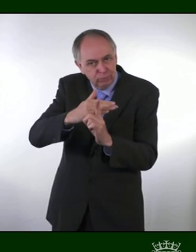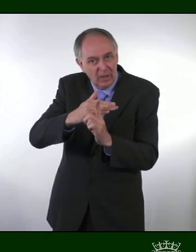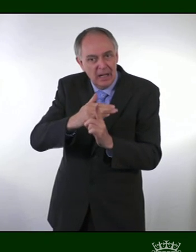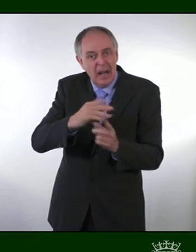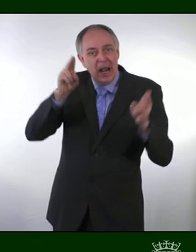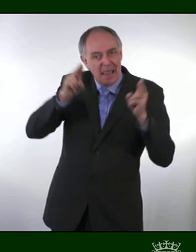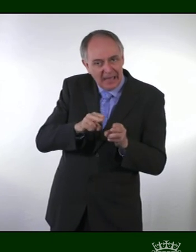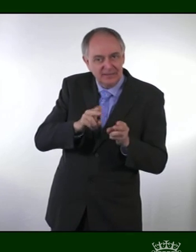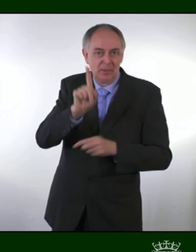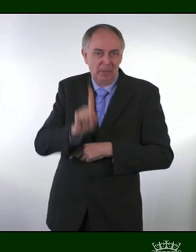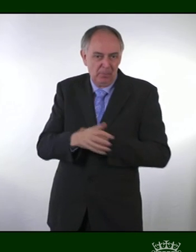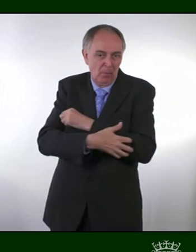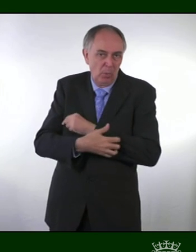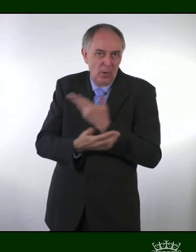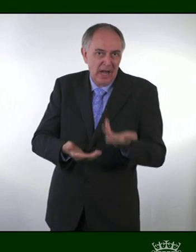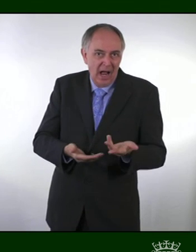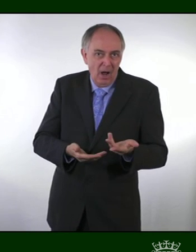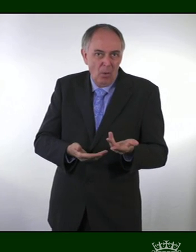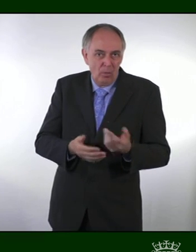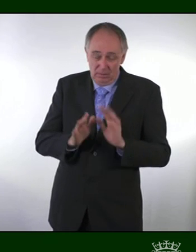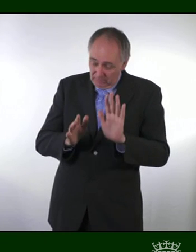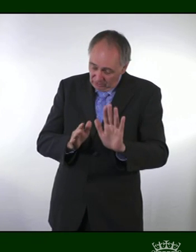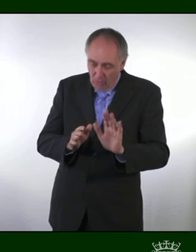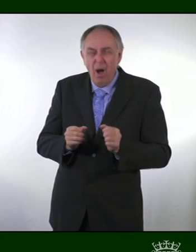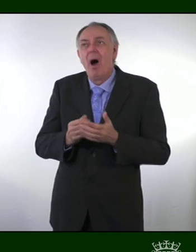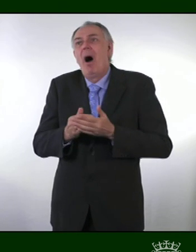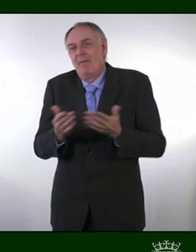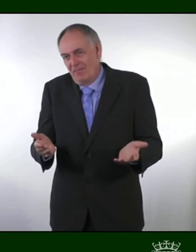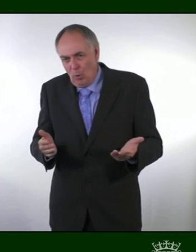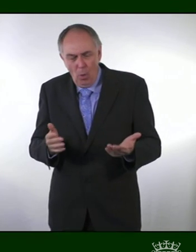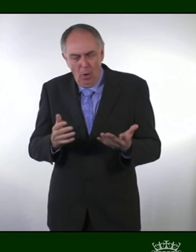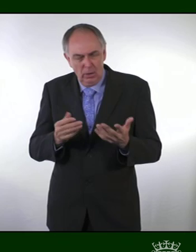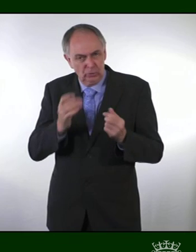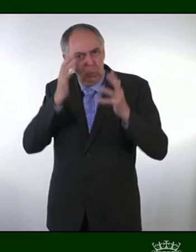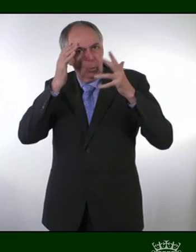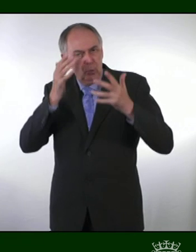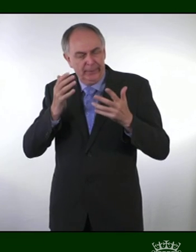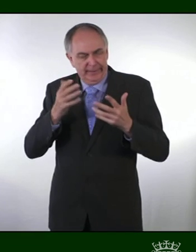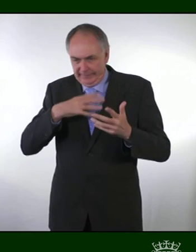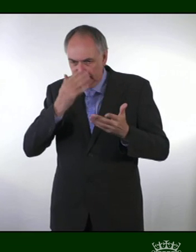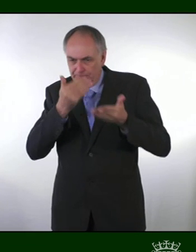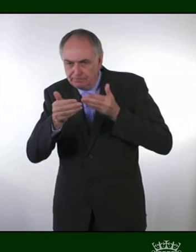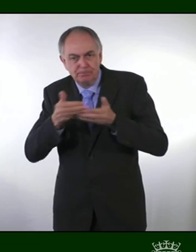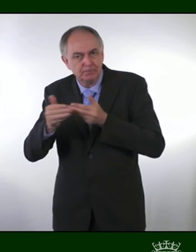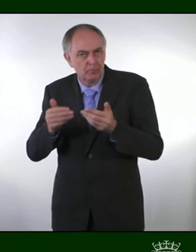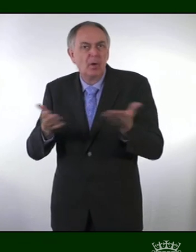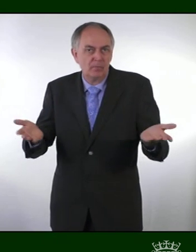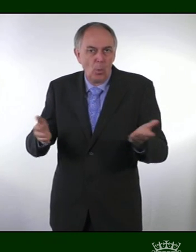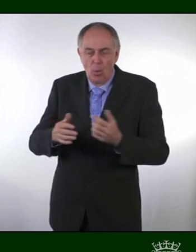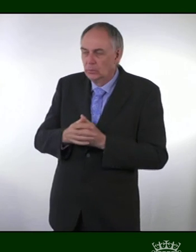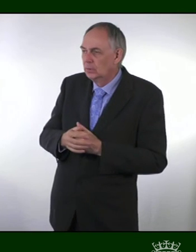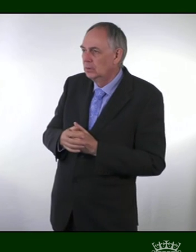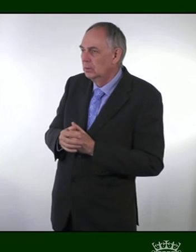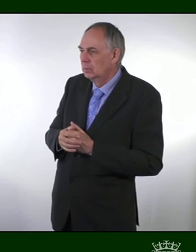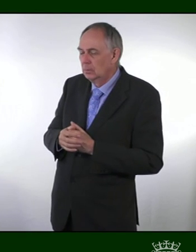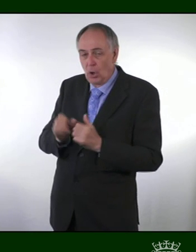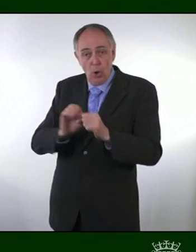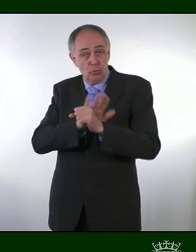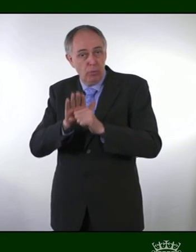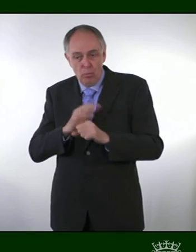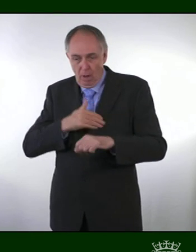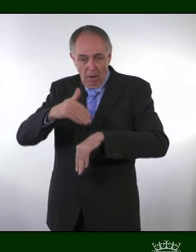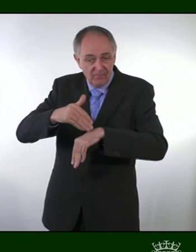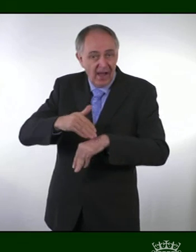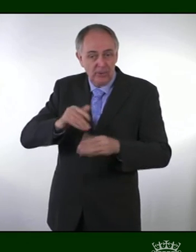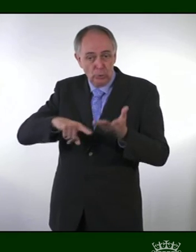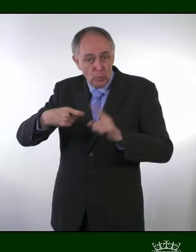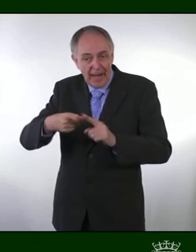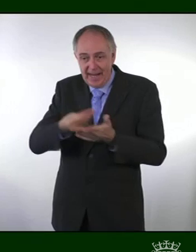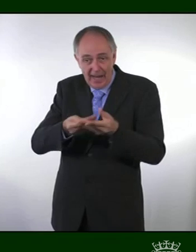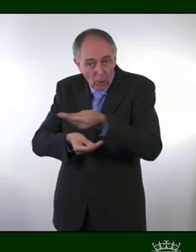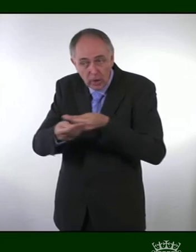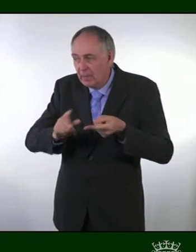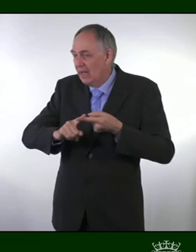I can tell him that of course we are concerned. The whole House will understand that of course this Government are deeply concerned about the impact of coronavirus on the UK economy.